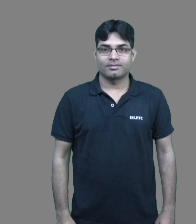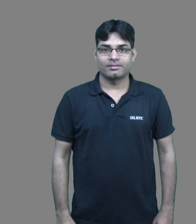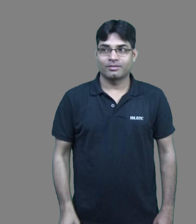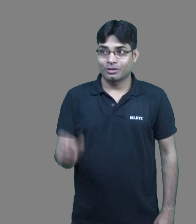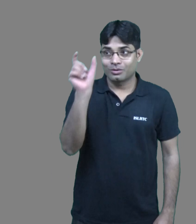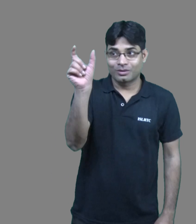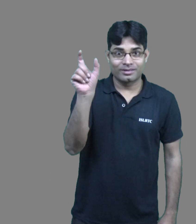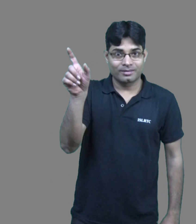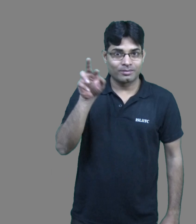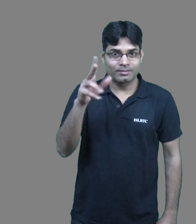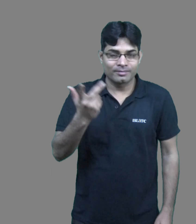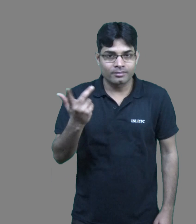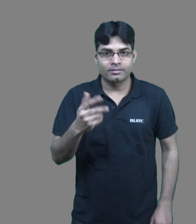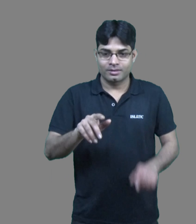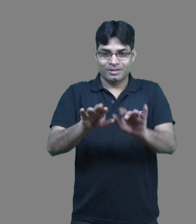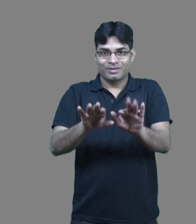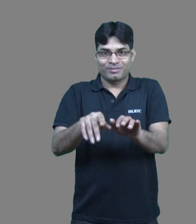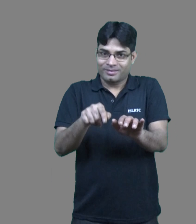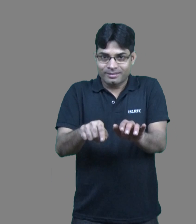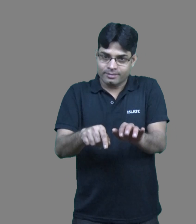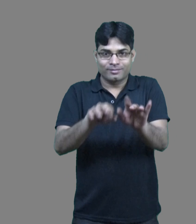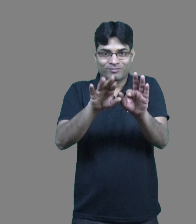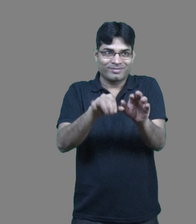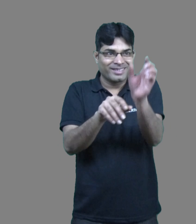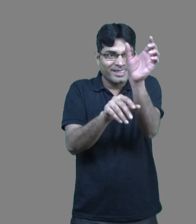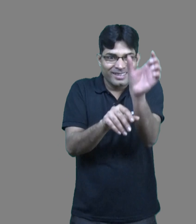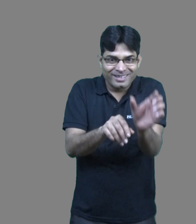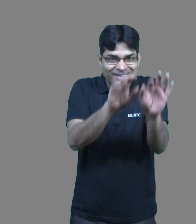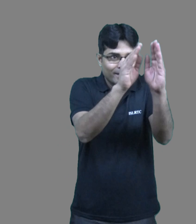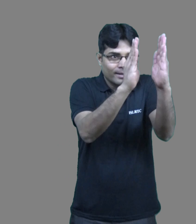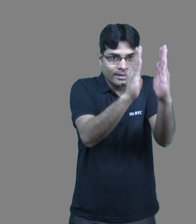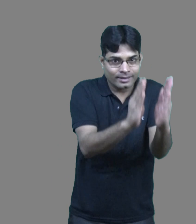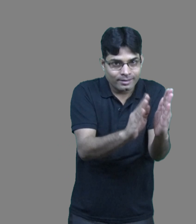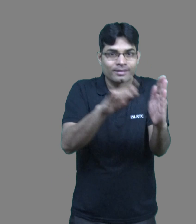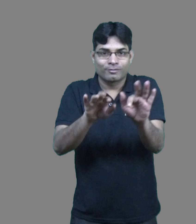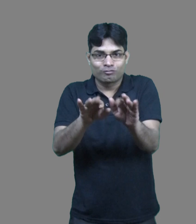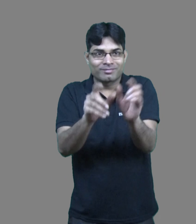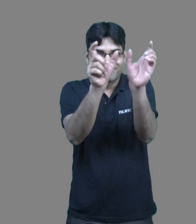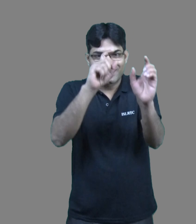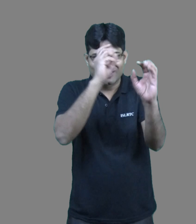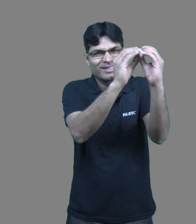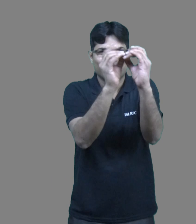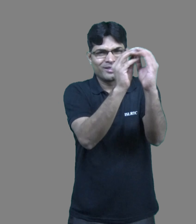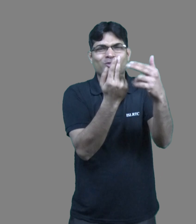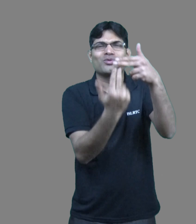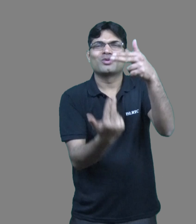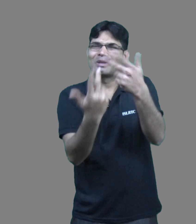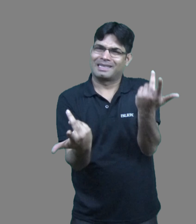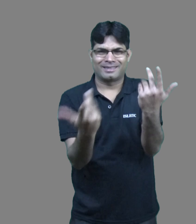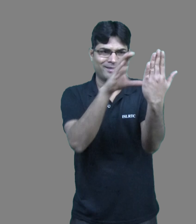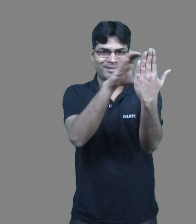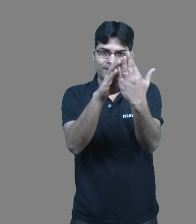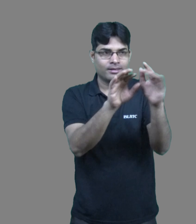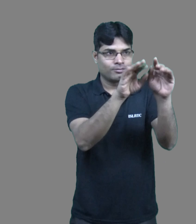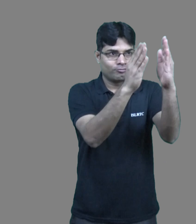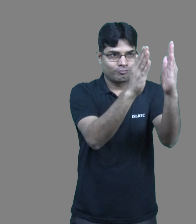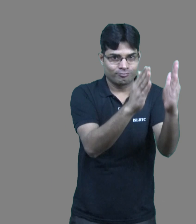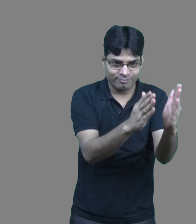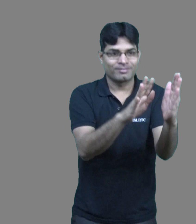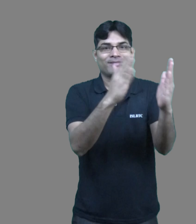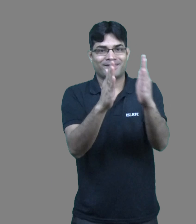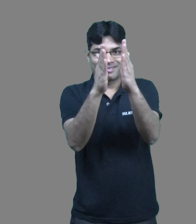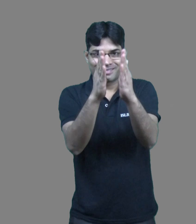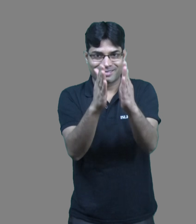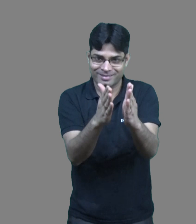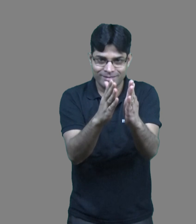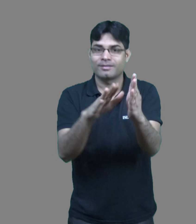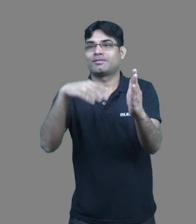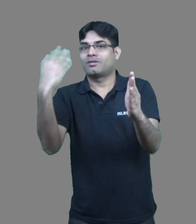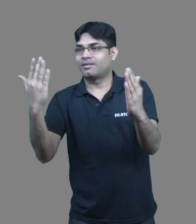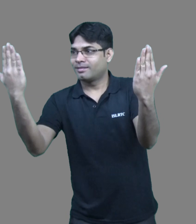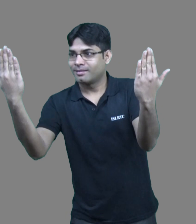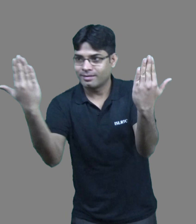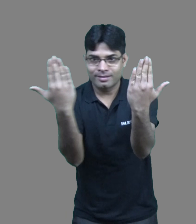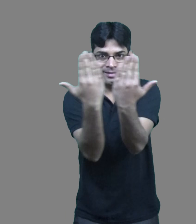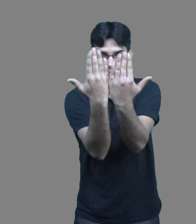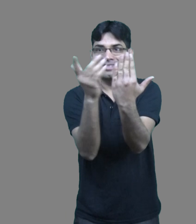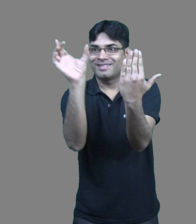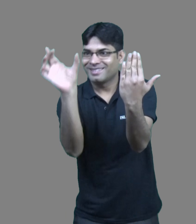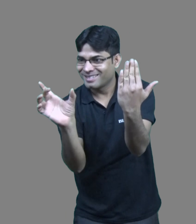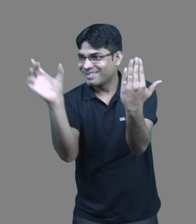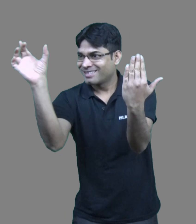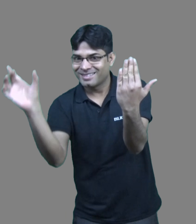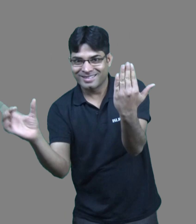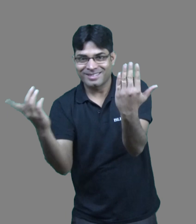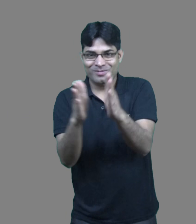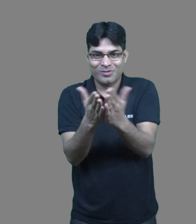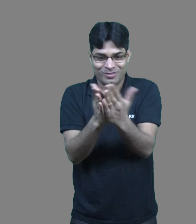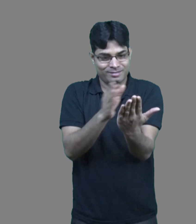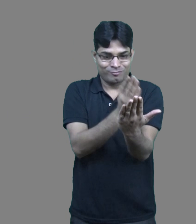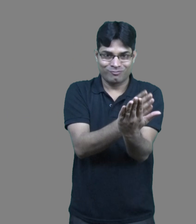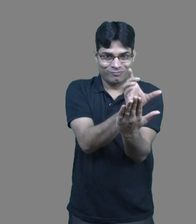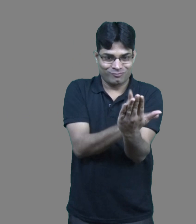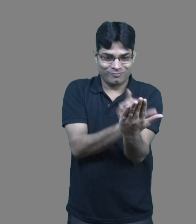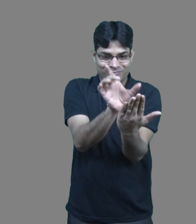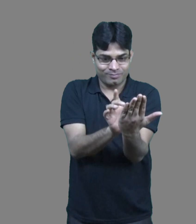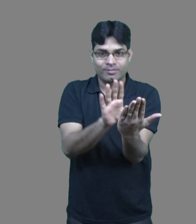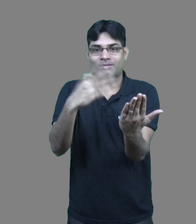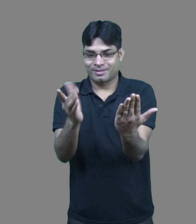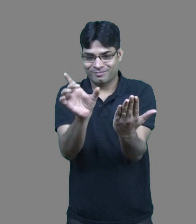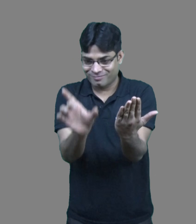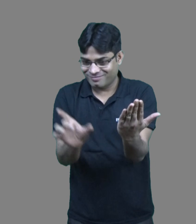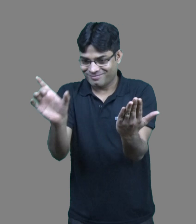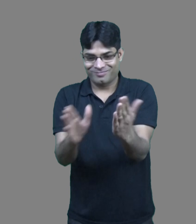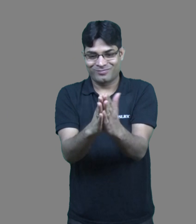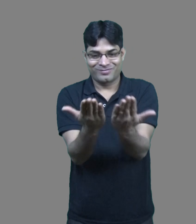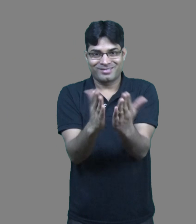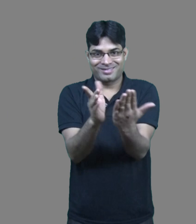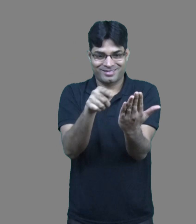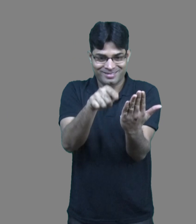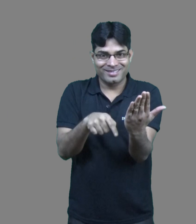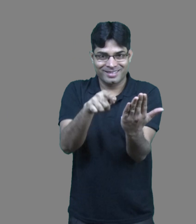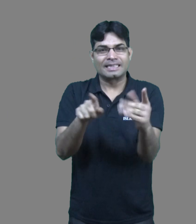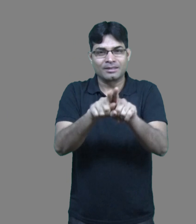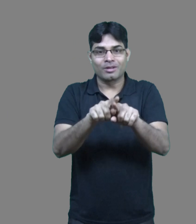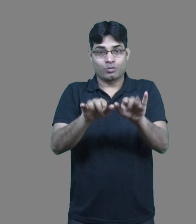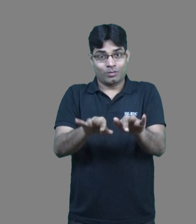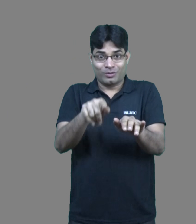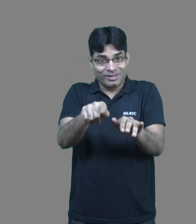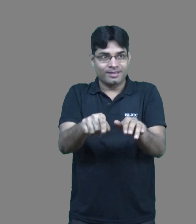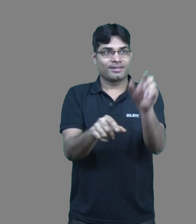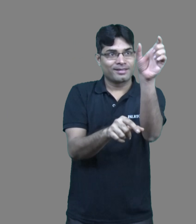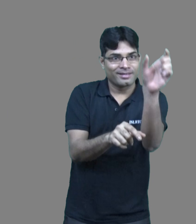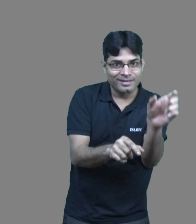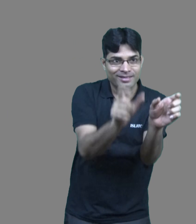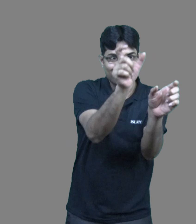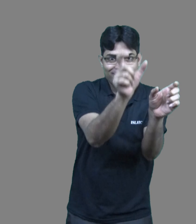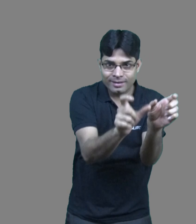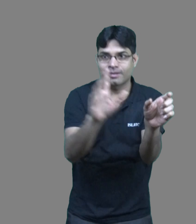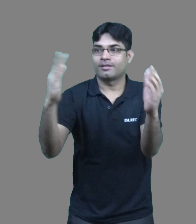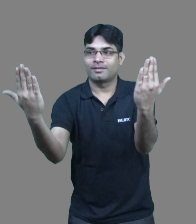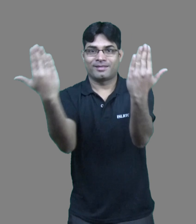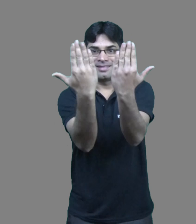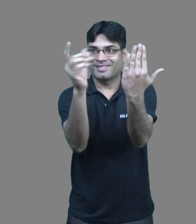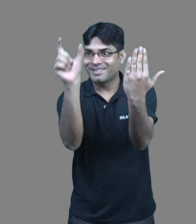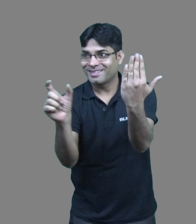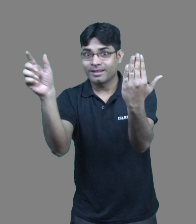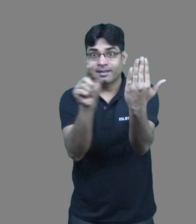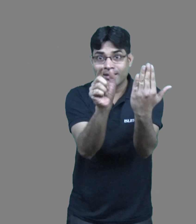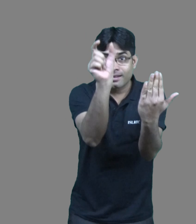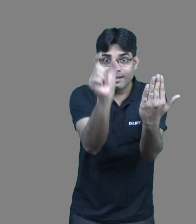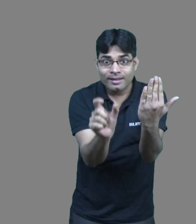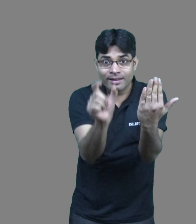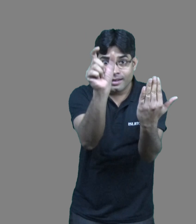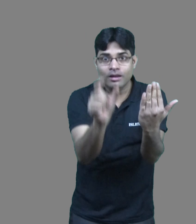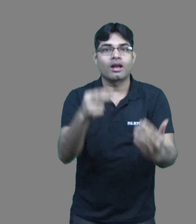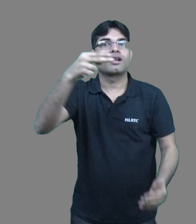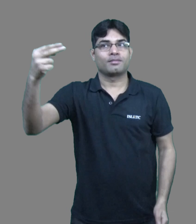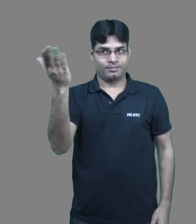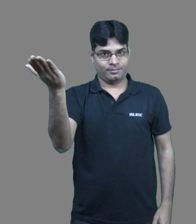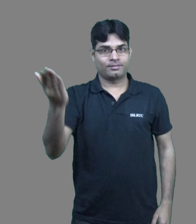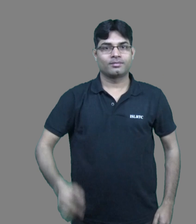Gutter